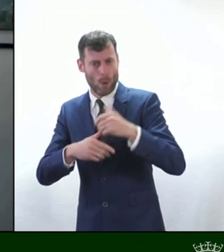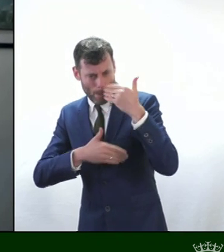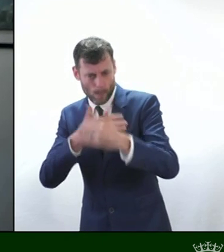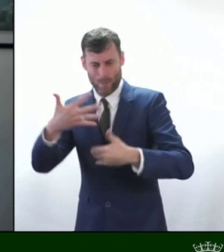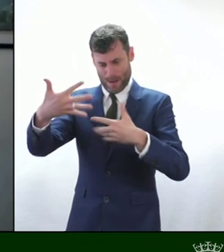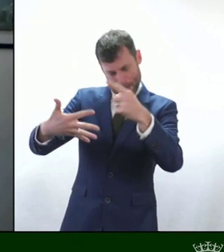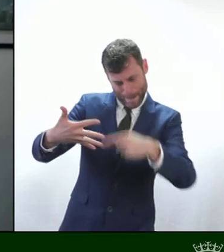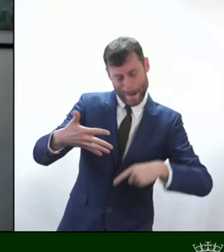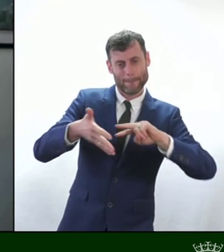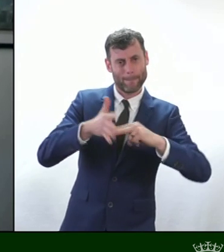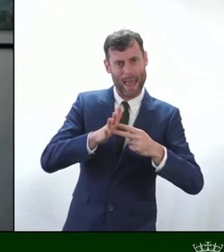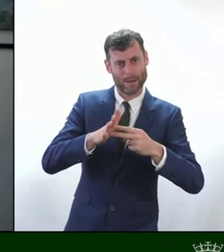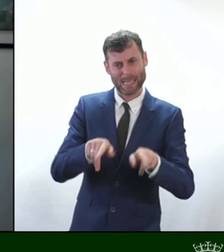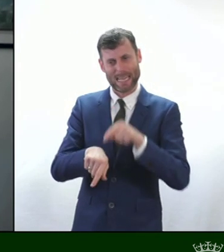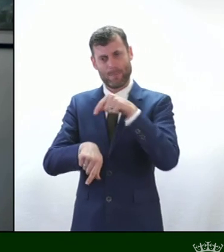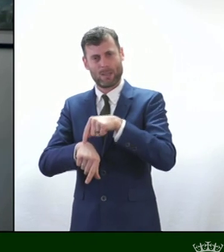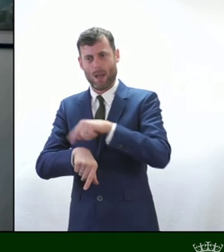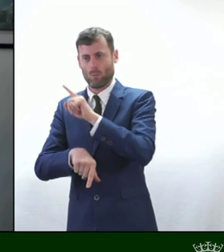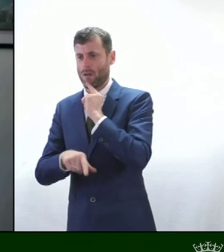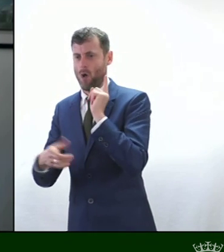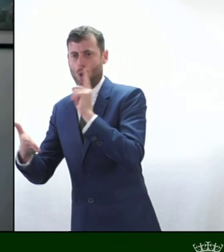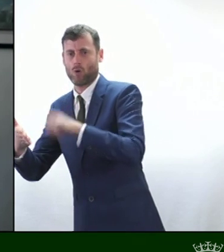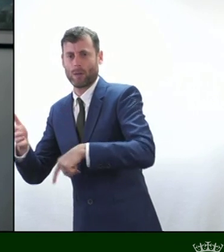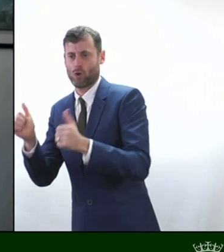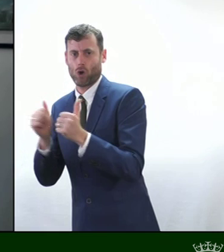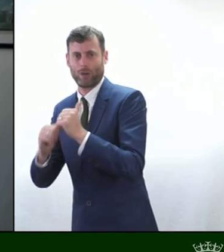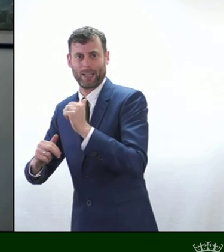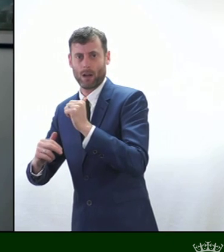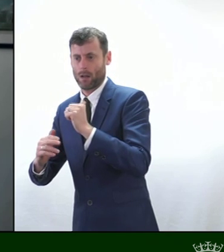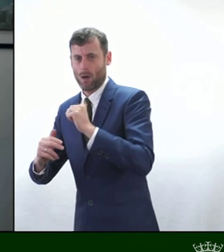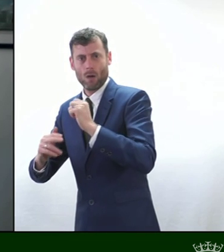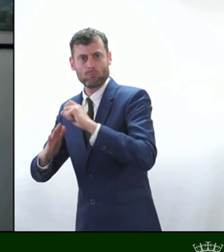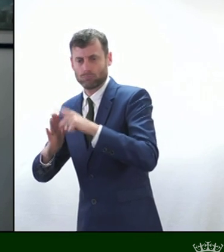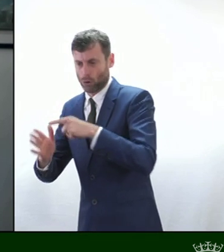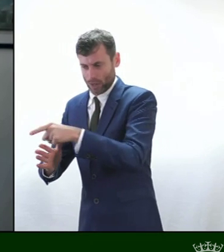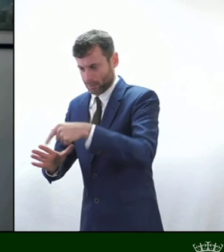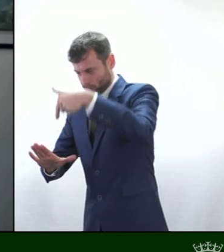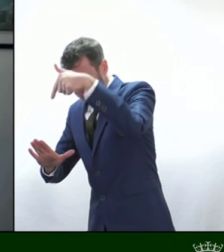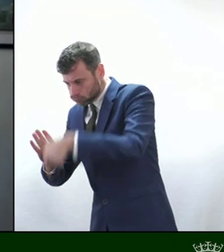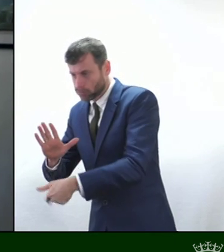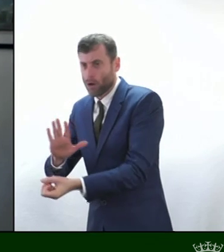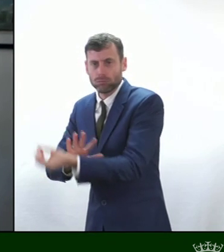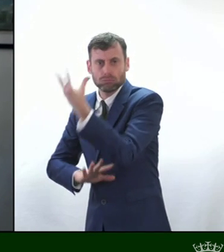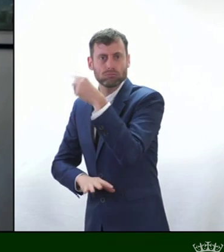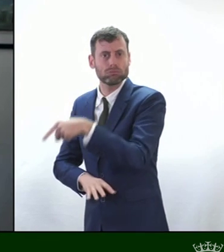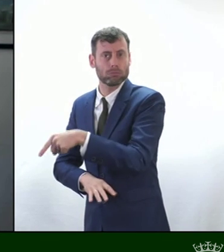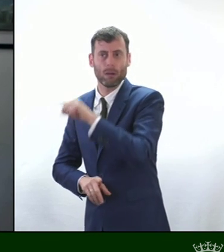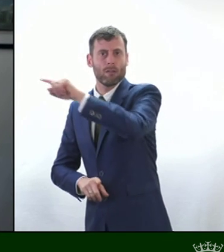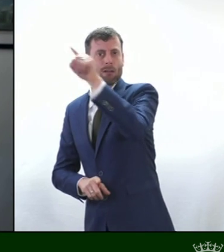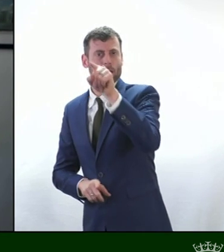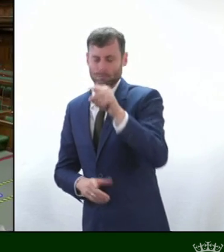Are these the actions of a rogue, out of control Government Department—or, worse, does the Prime Minister actually approve of them?